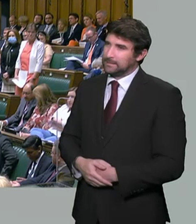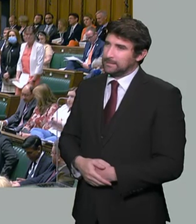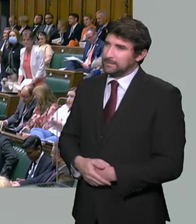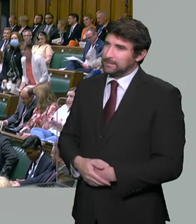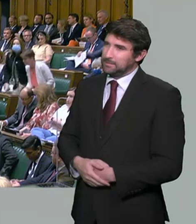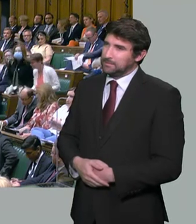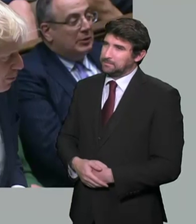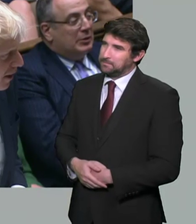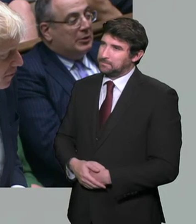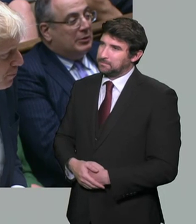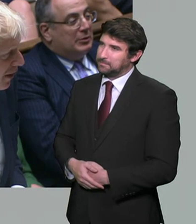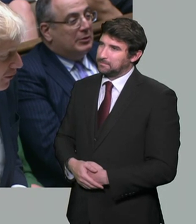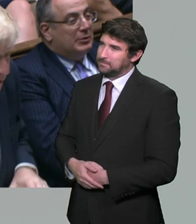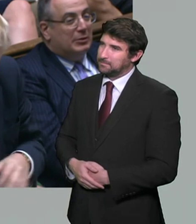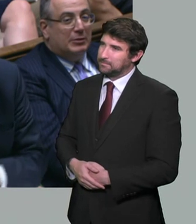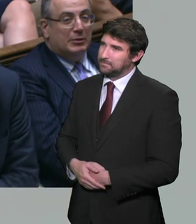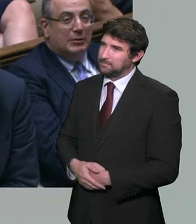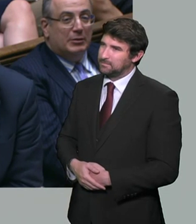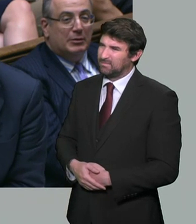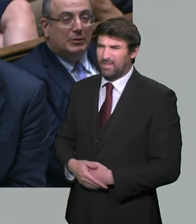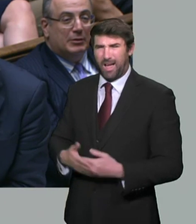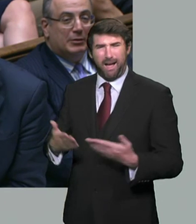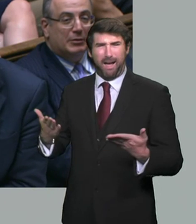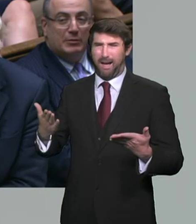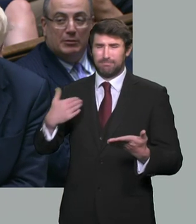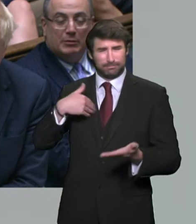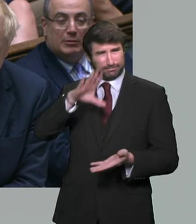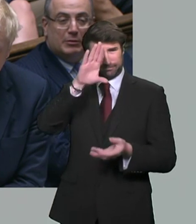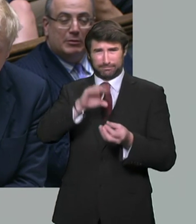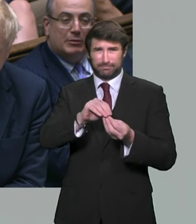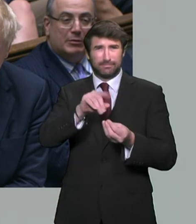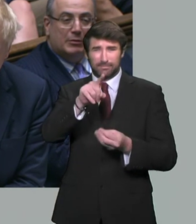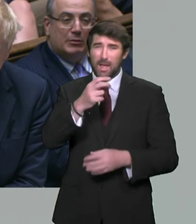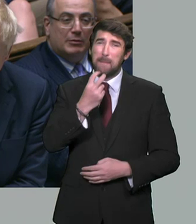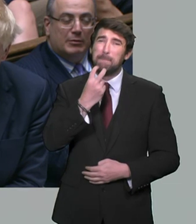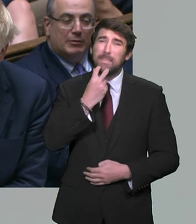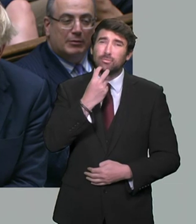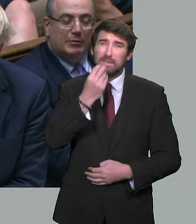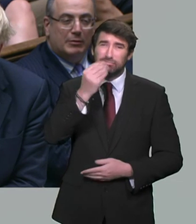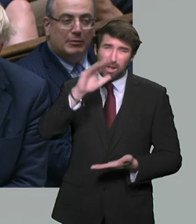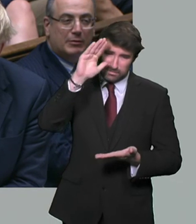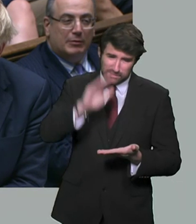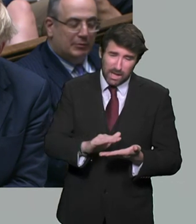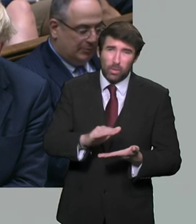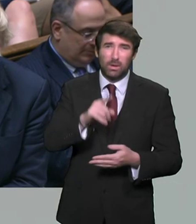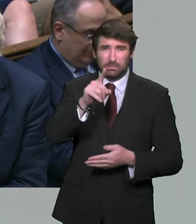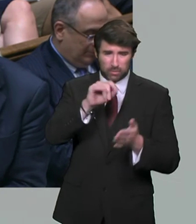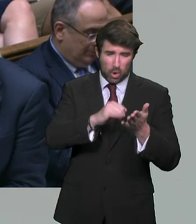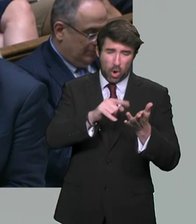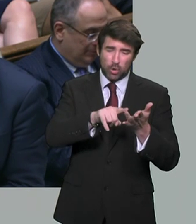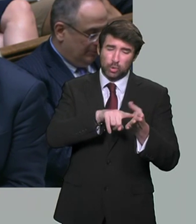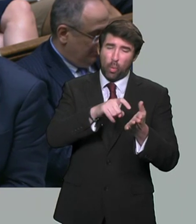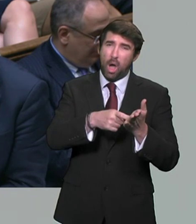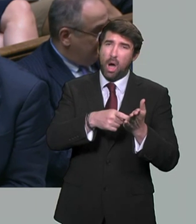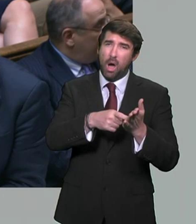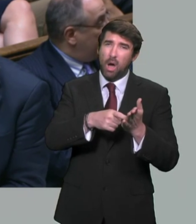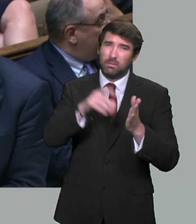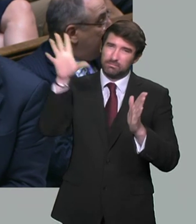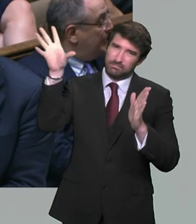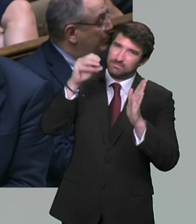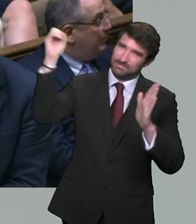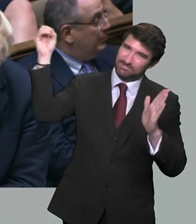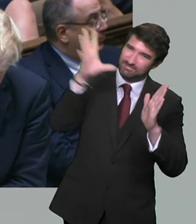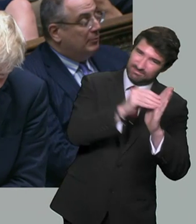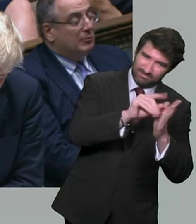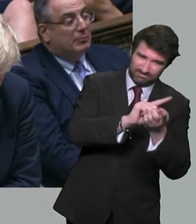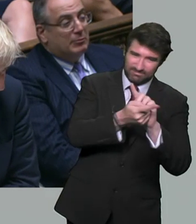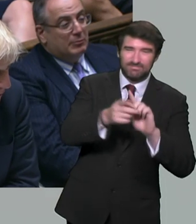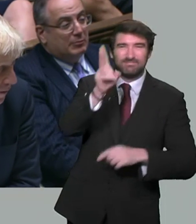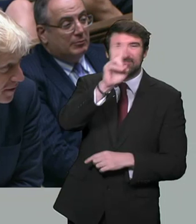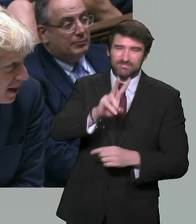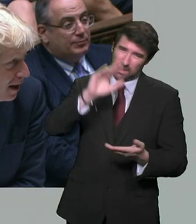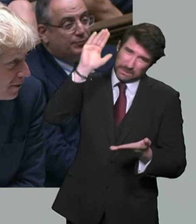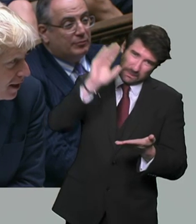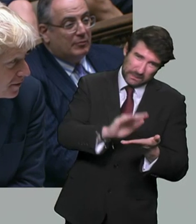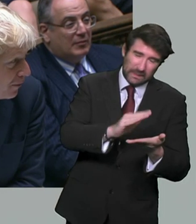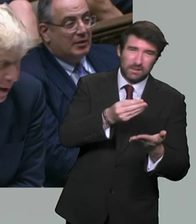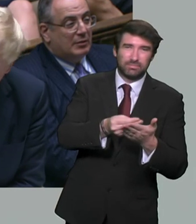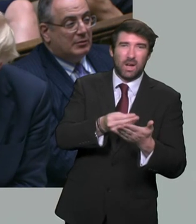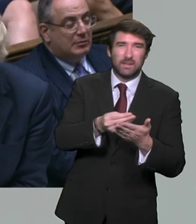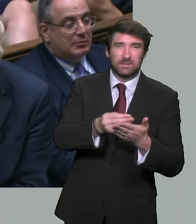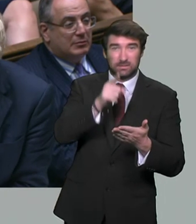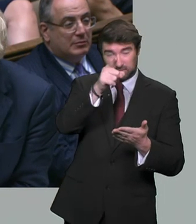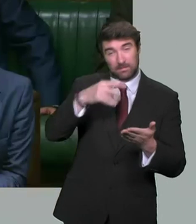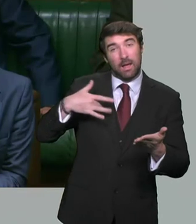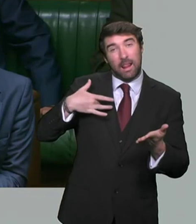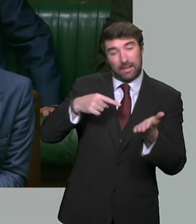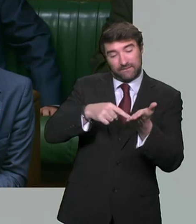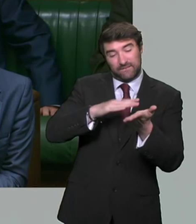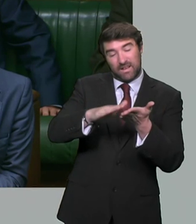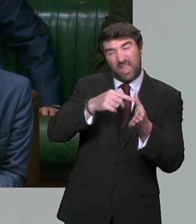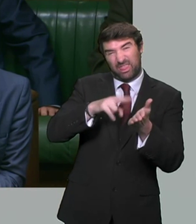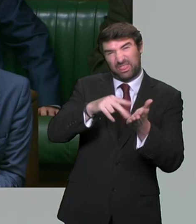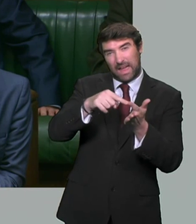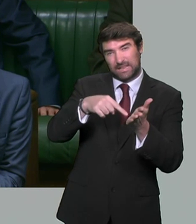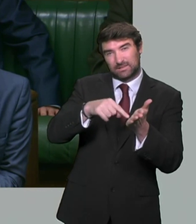Not only has the price of batteries fallen vertiginously, as has the cost of solar power, but I can tell my honourable Friend and the people of Thanet South that they have huge opportunities.